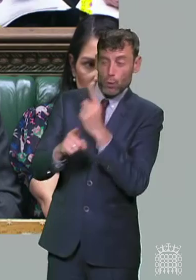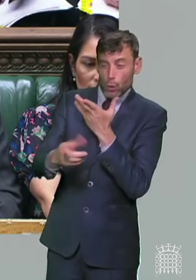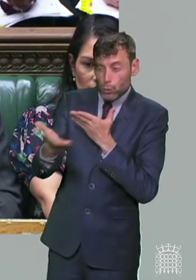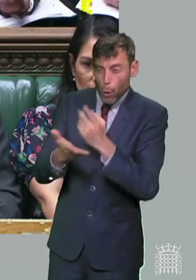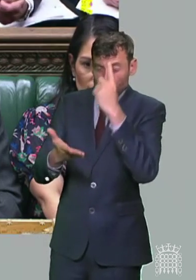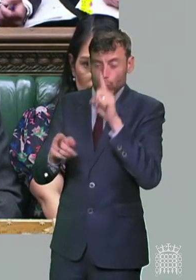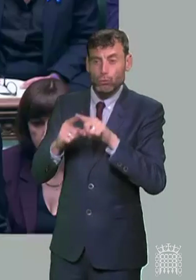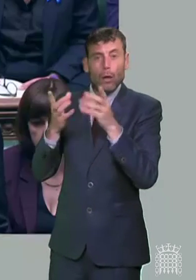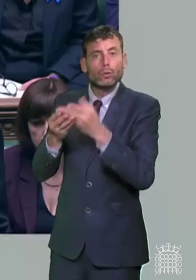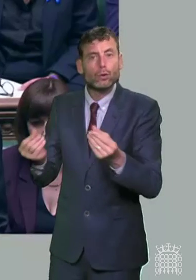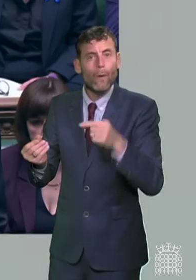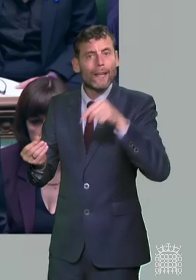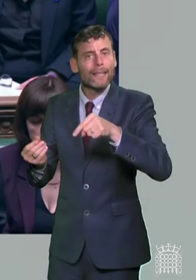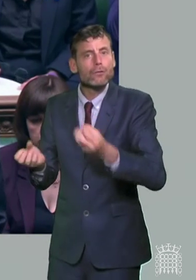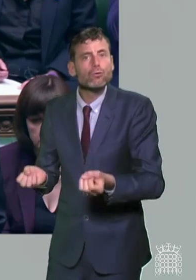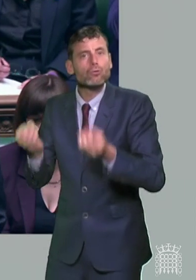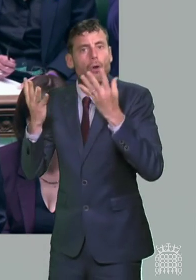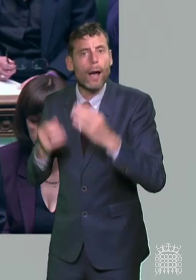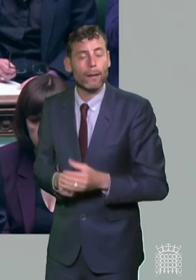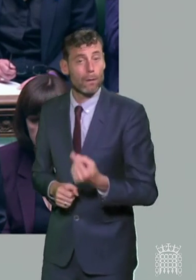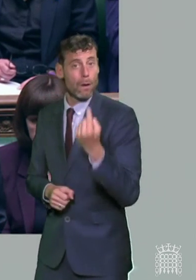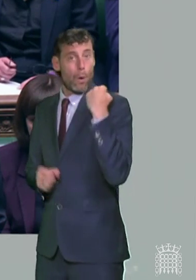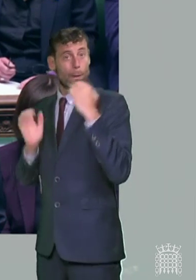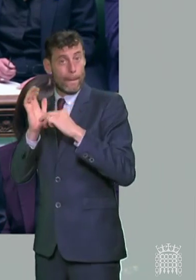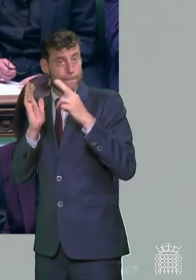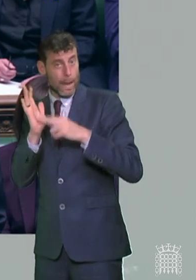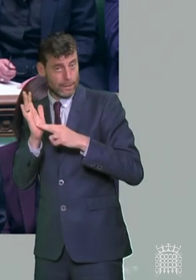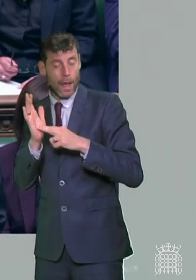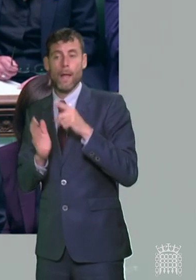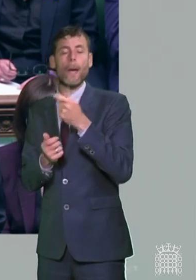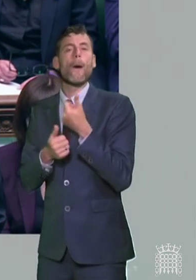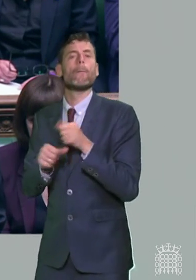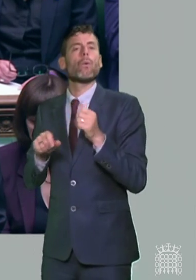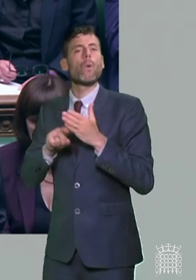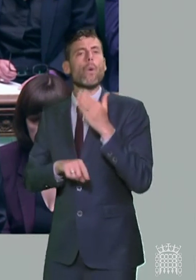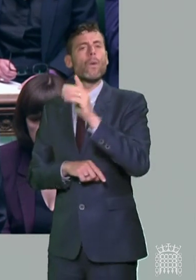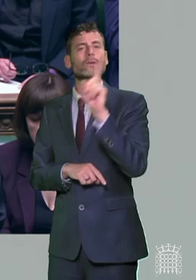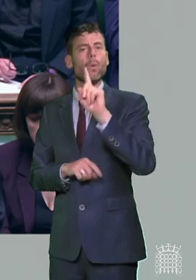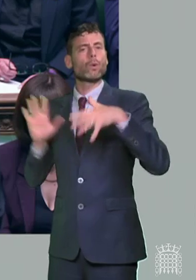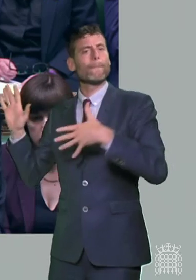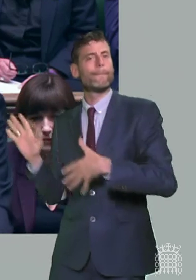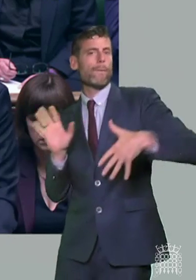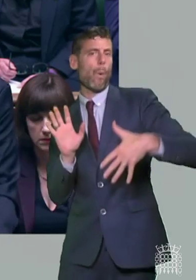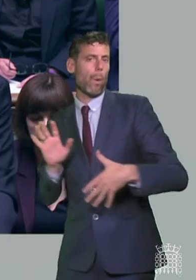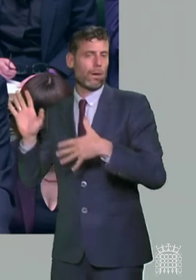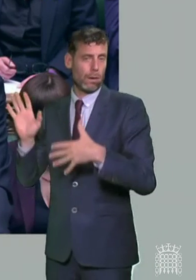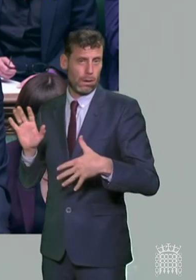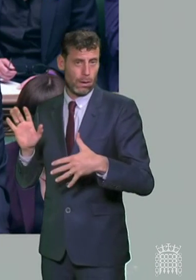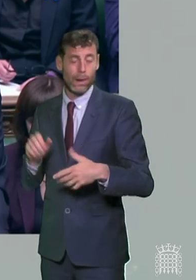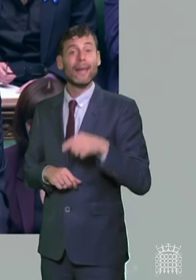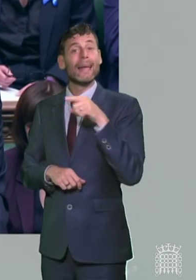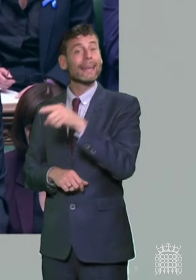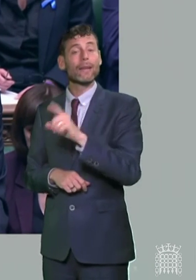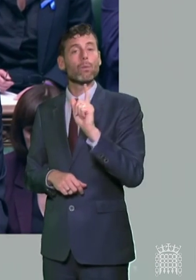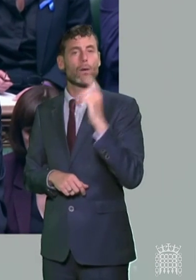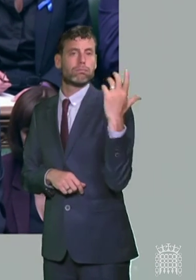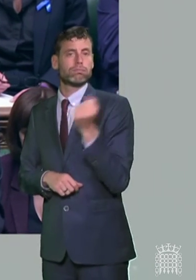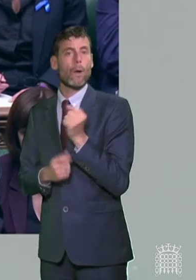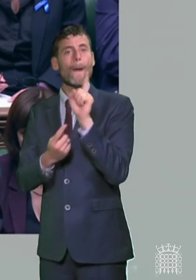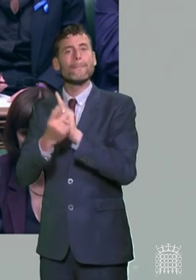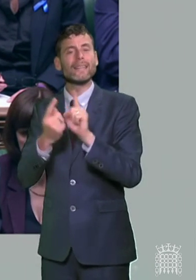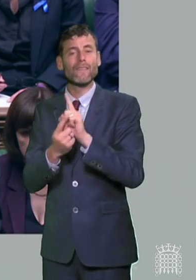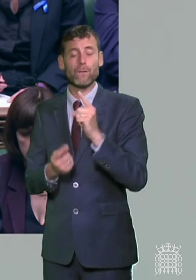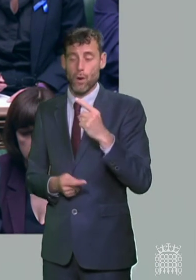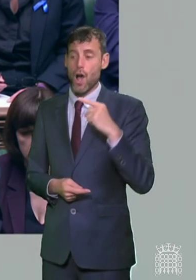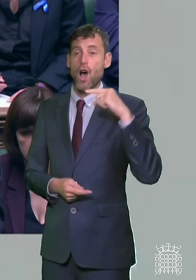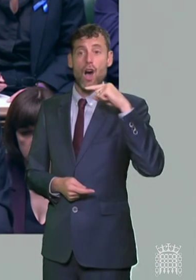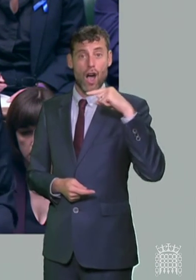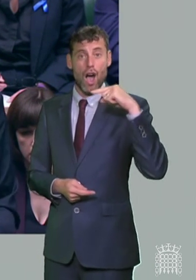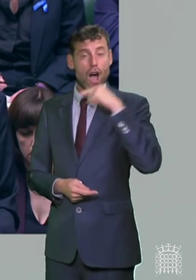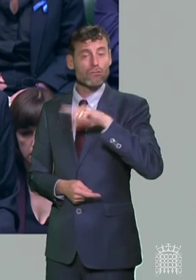But I did note that on Monday they found time to go to a lavish ball, where the Prime Minister sold a meeting with himself for £120,000 to a donor.